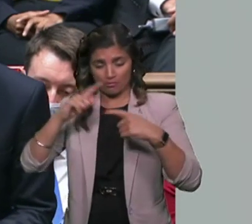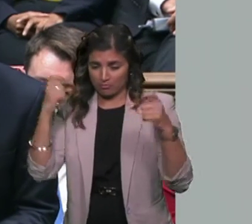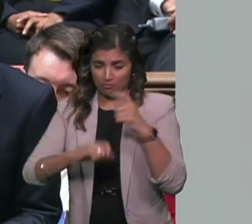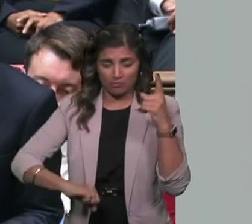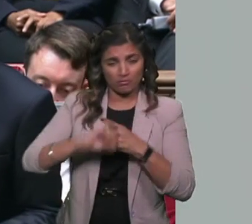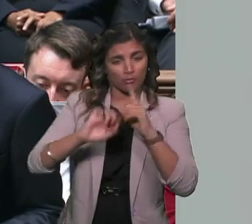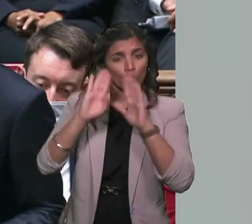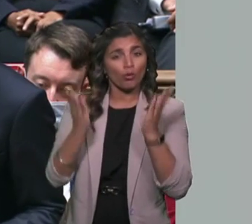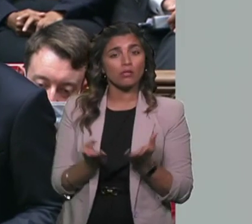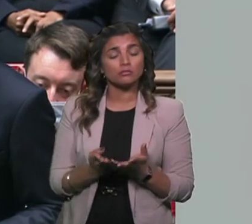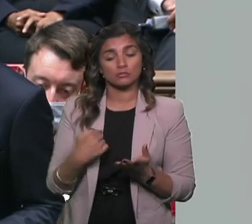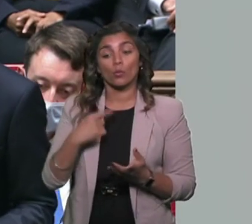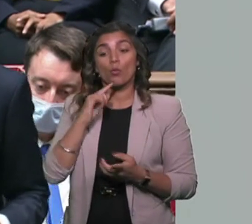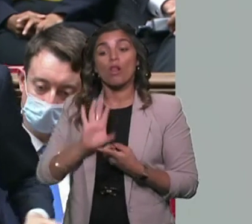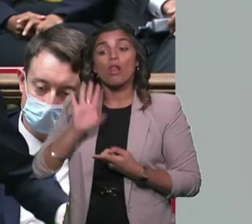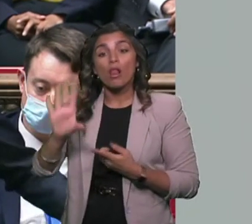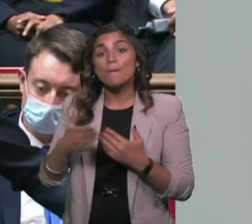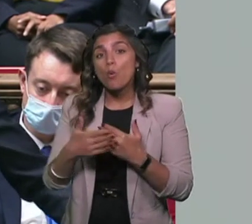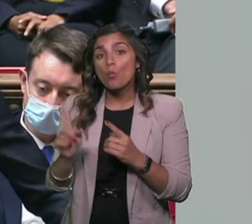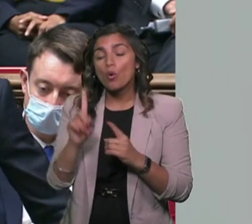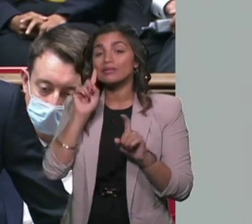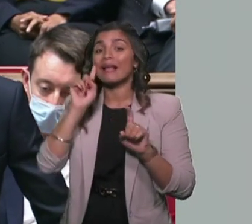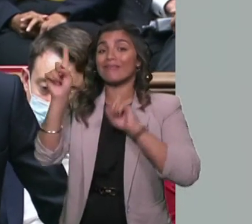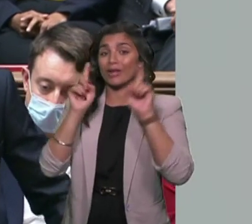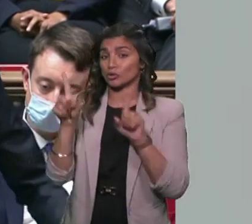So we will also invest more in innovation.